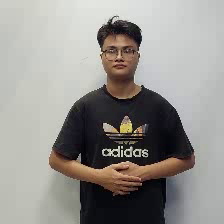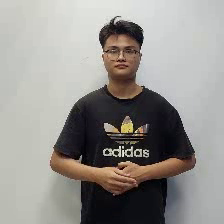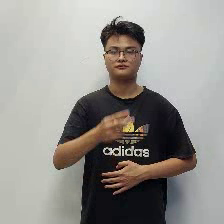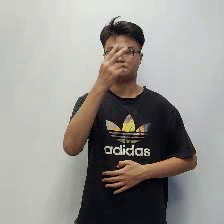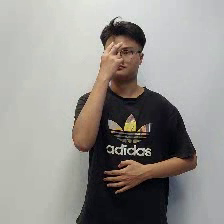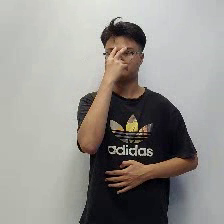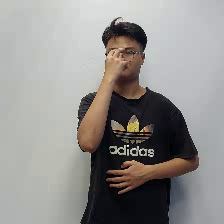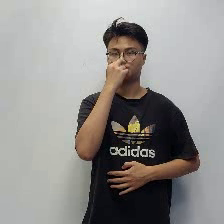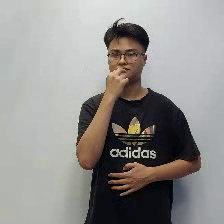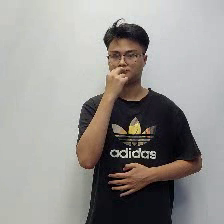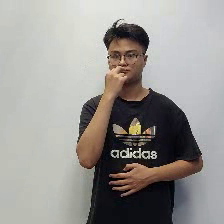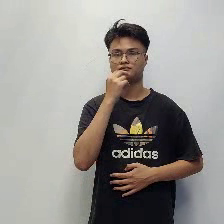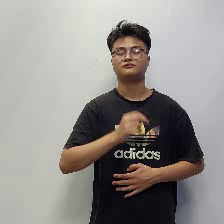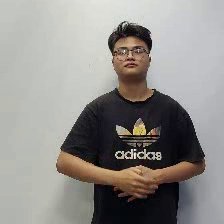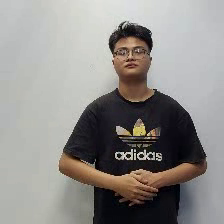Khóc